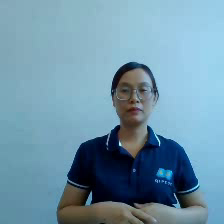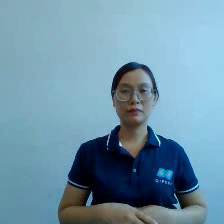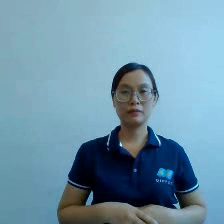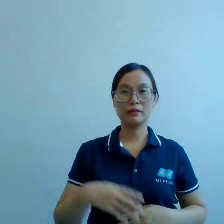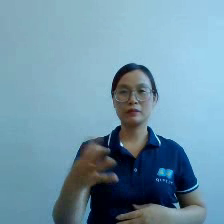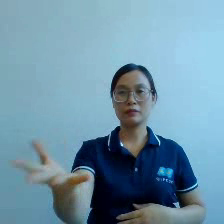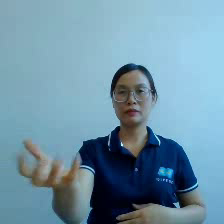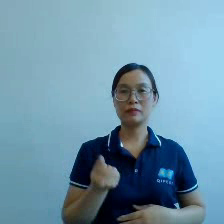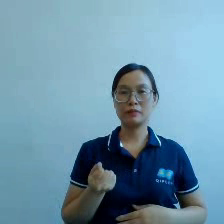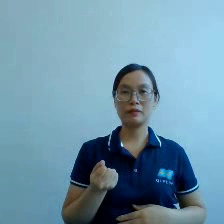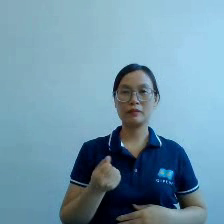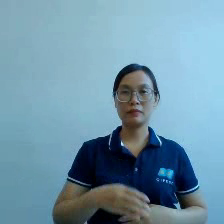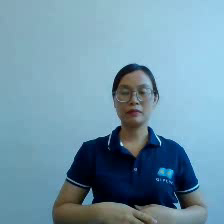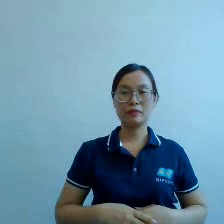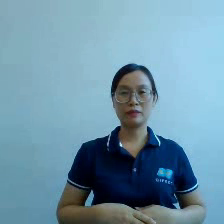Sử dụng